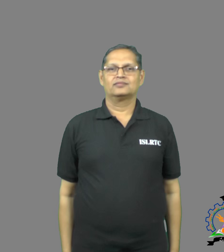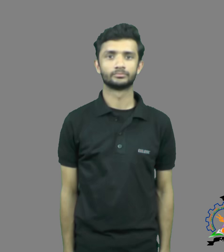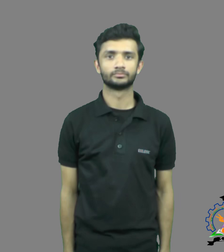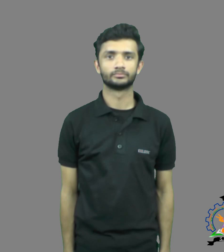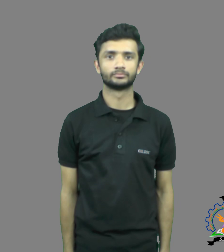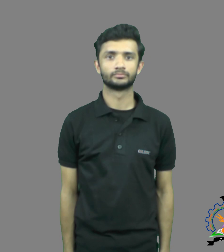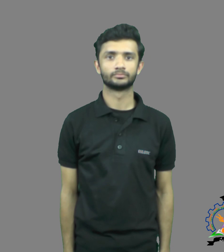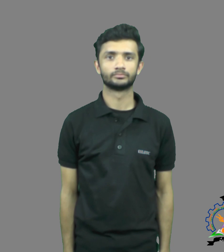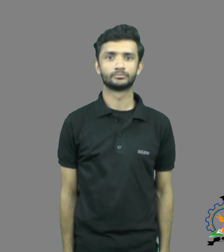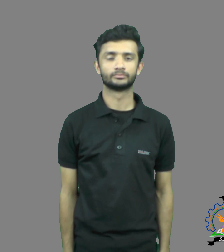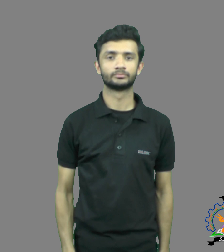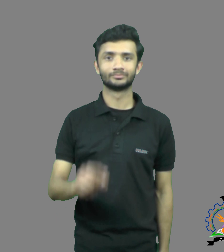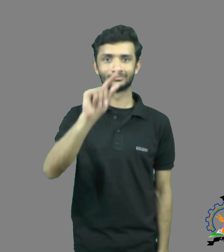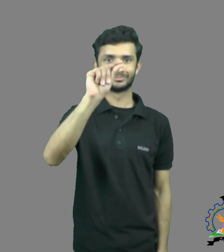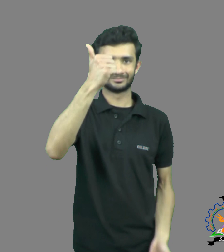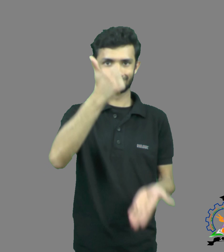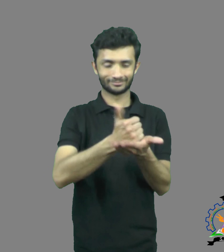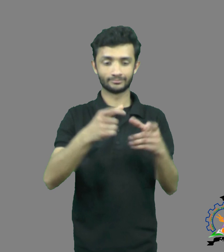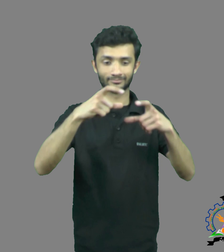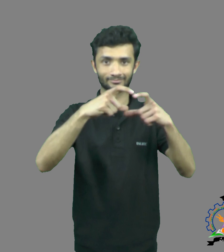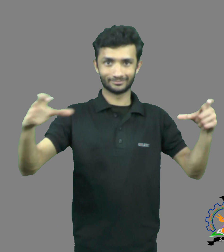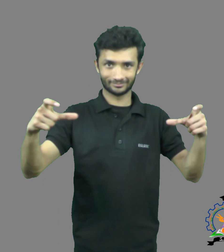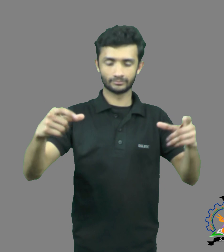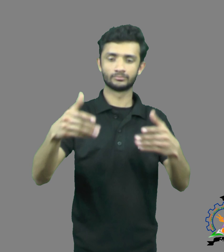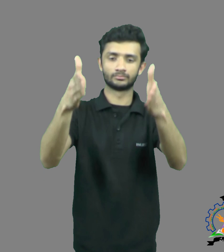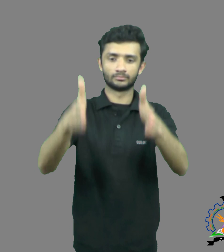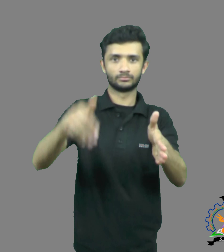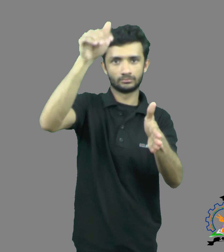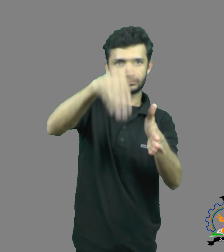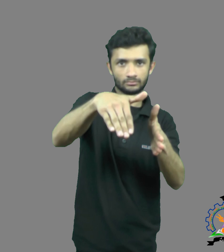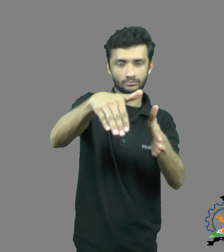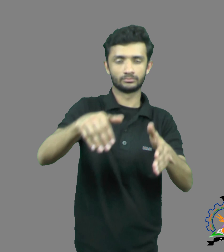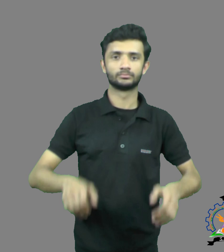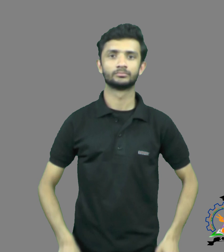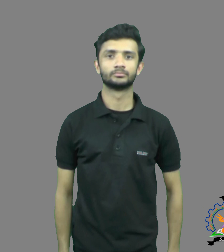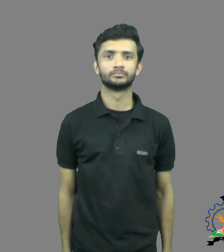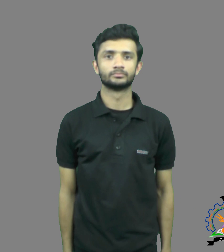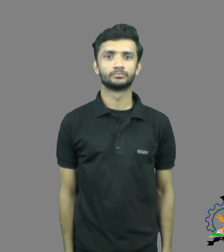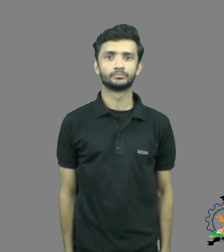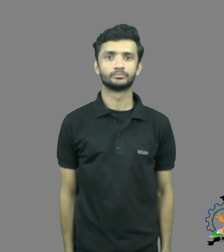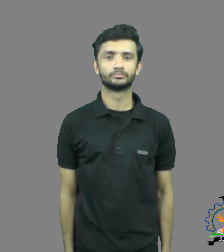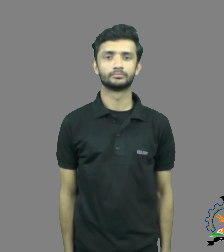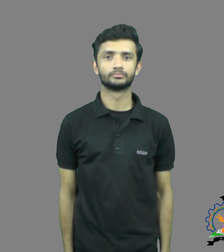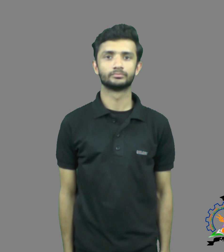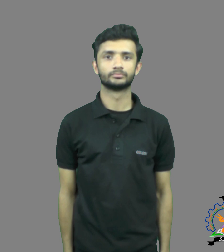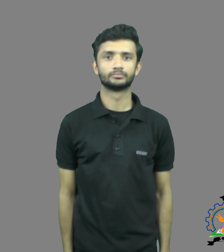Cheque Drop Box